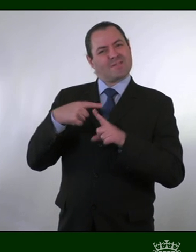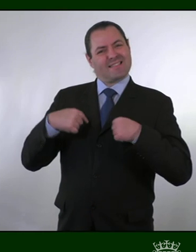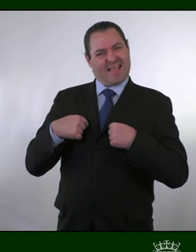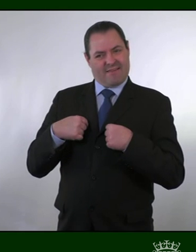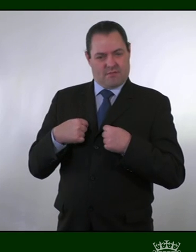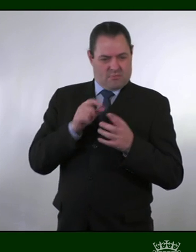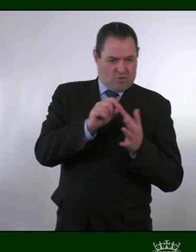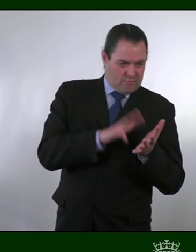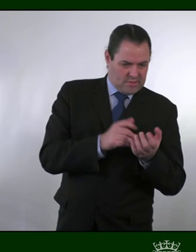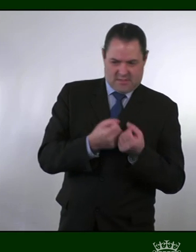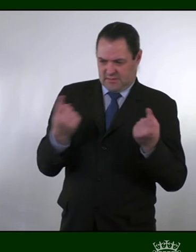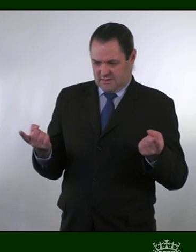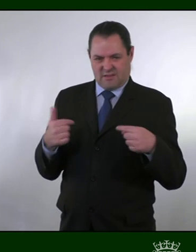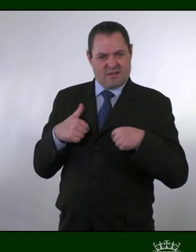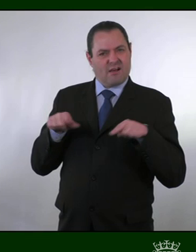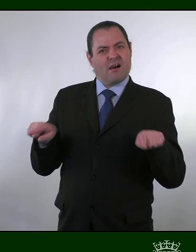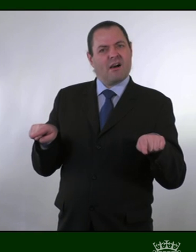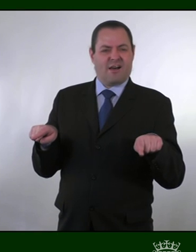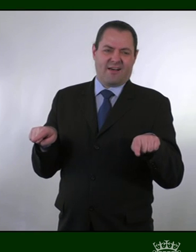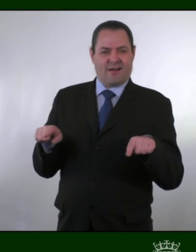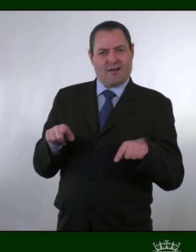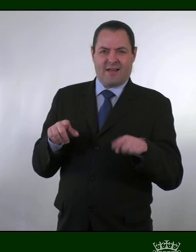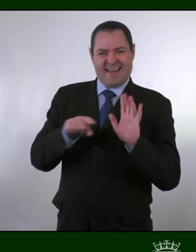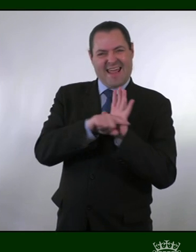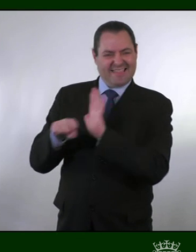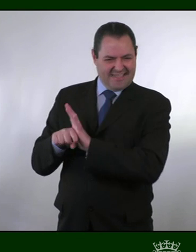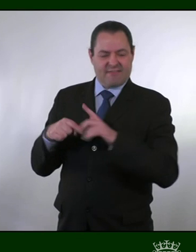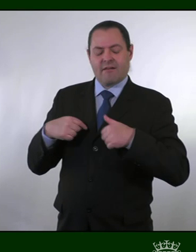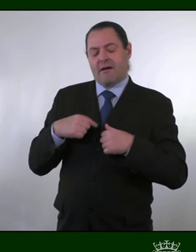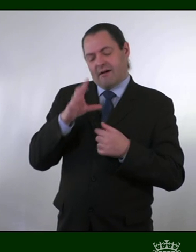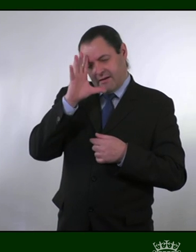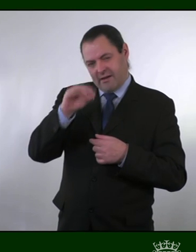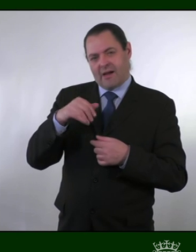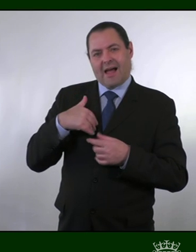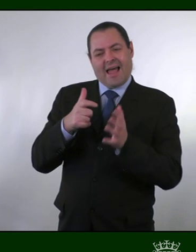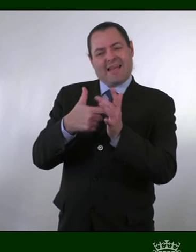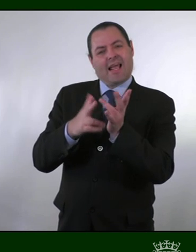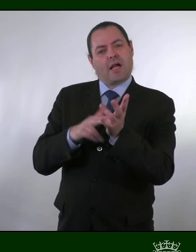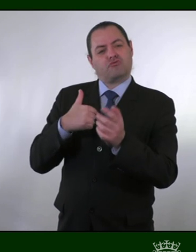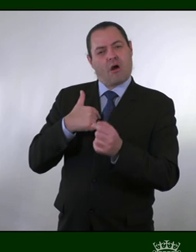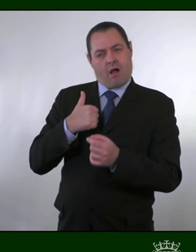I am sure that my right hon. Friend is aware of recent successes that Lincoln City Football Club, the pride of my constituency, have enjoyed.